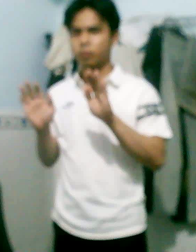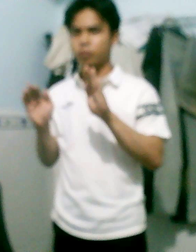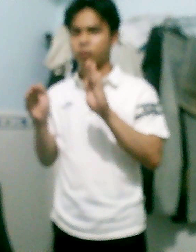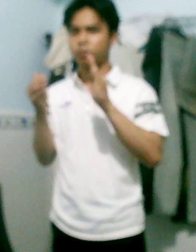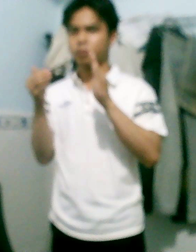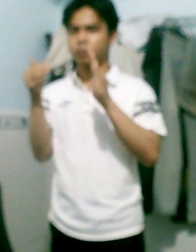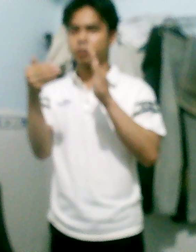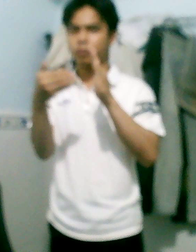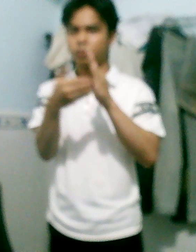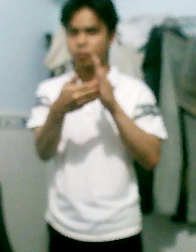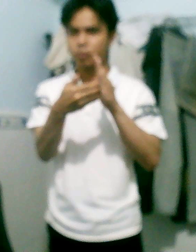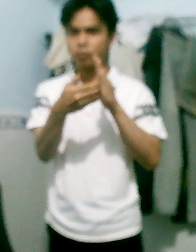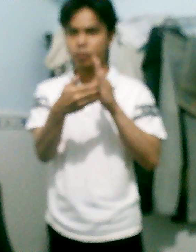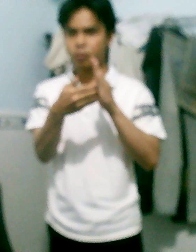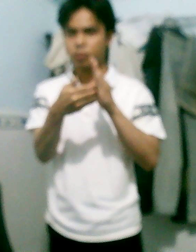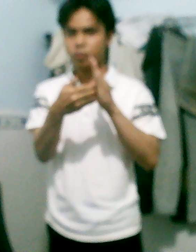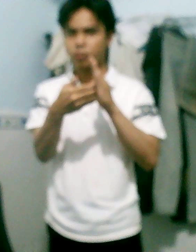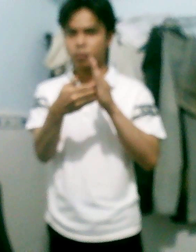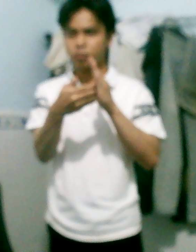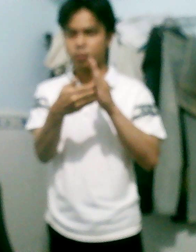gioi thieu